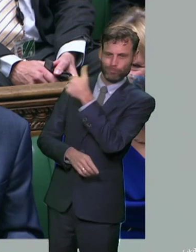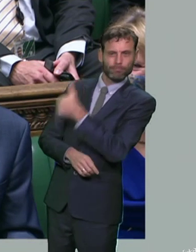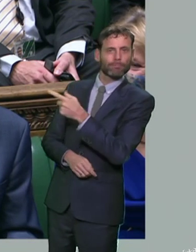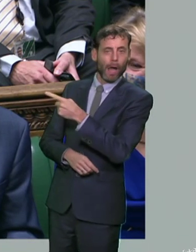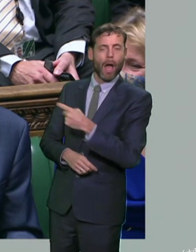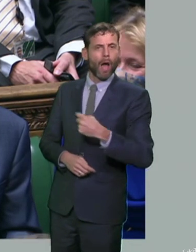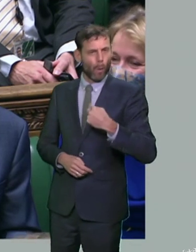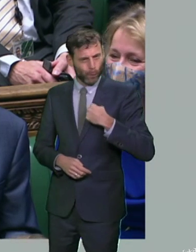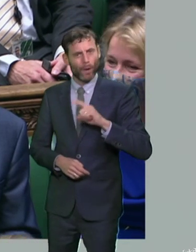We are delivering on our